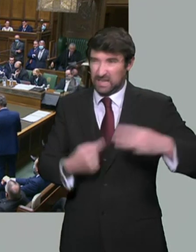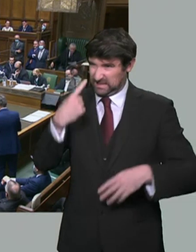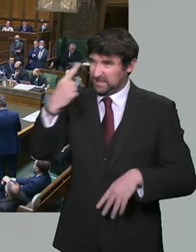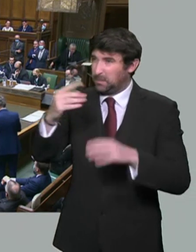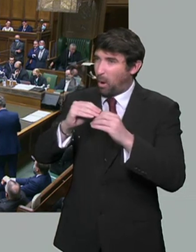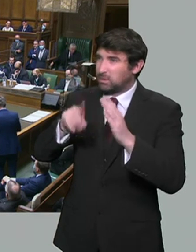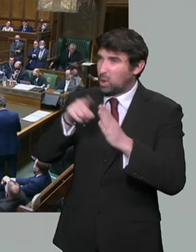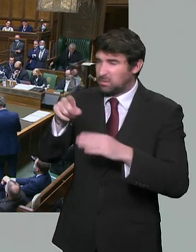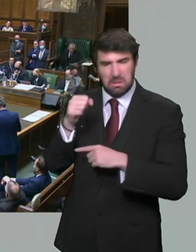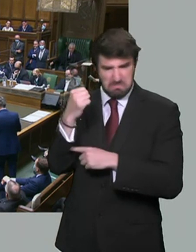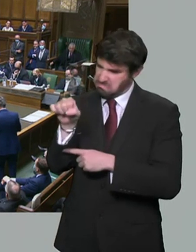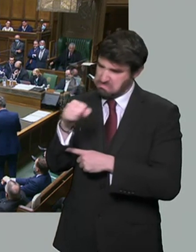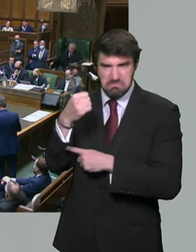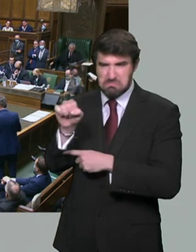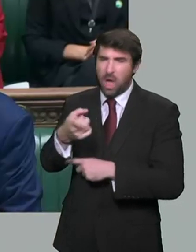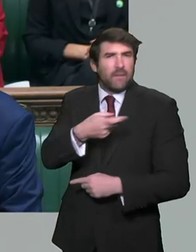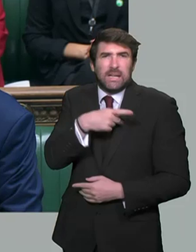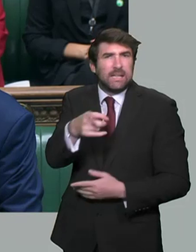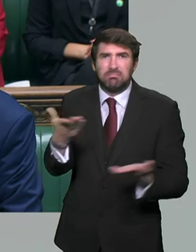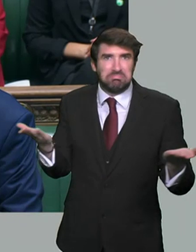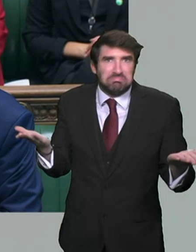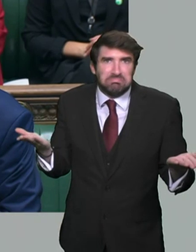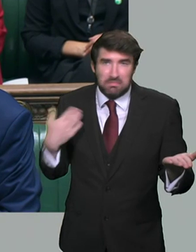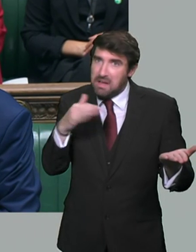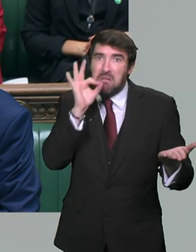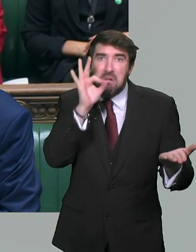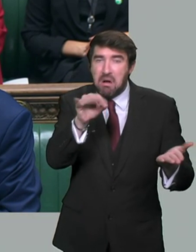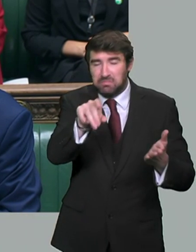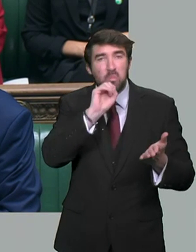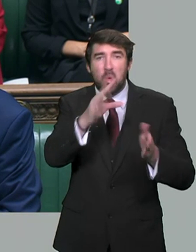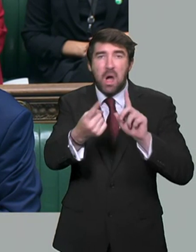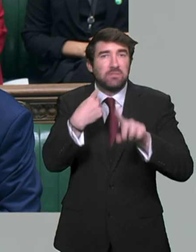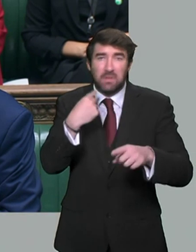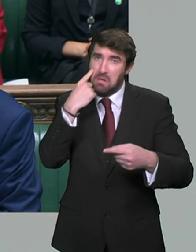Tax rises are not the only way he is making working people worse off.